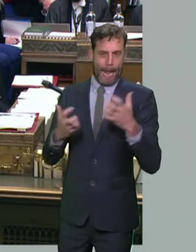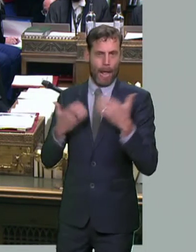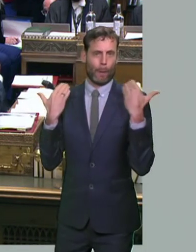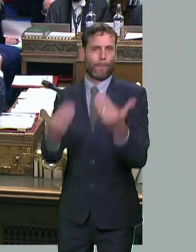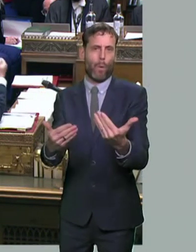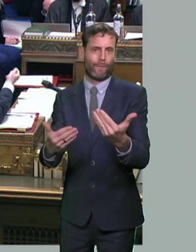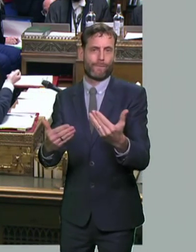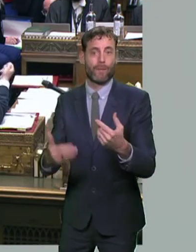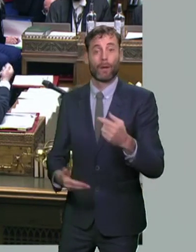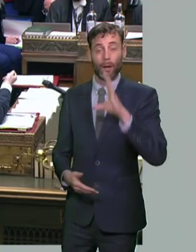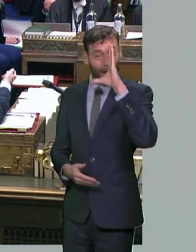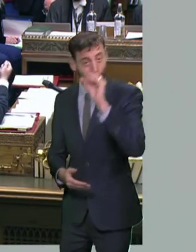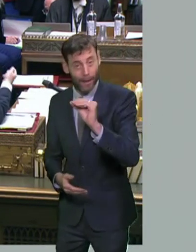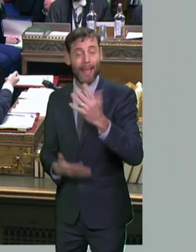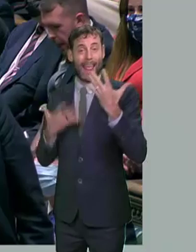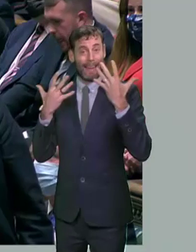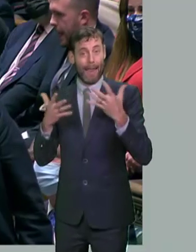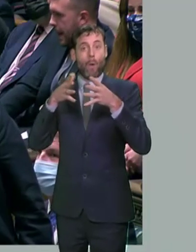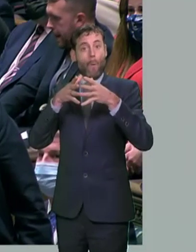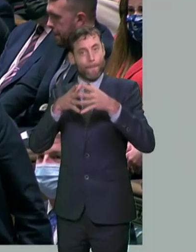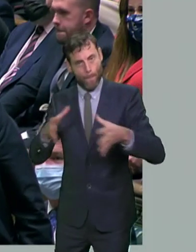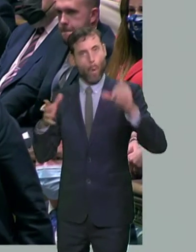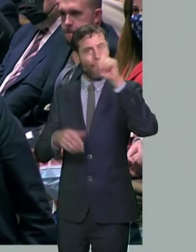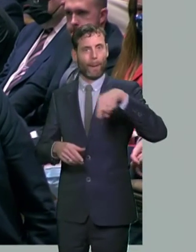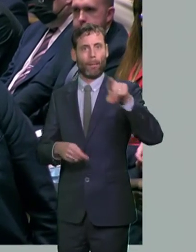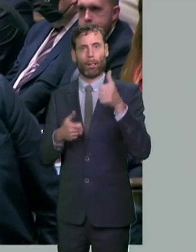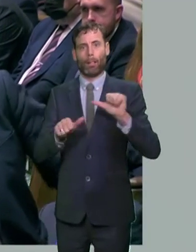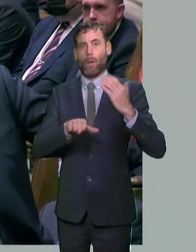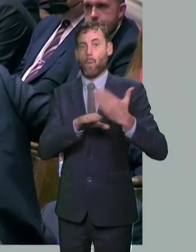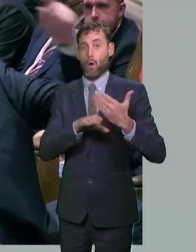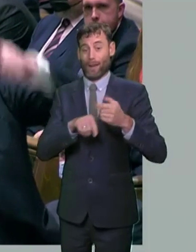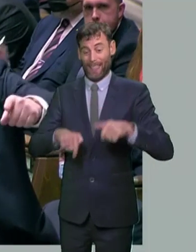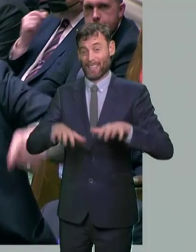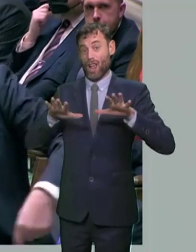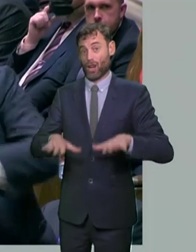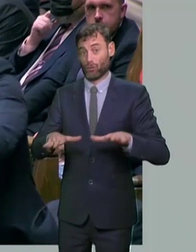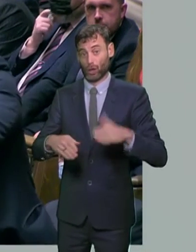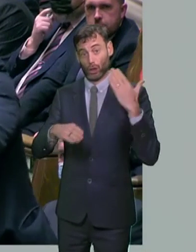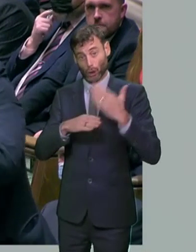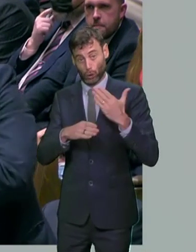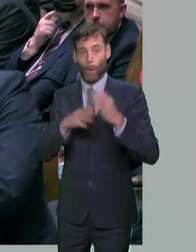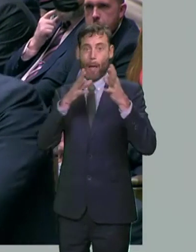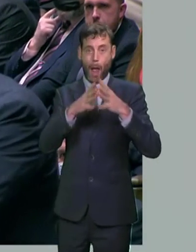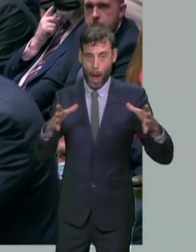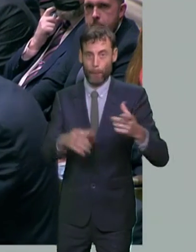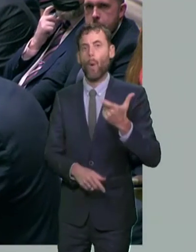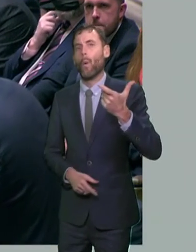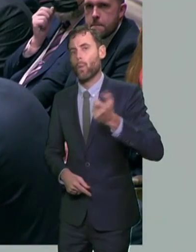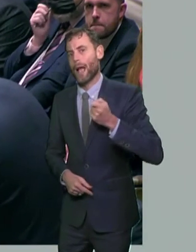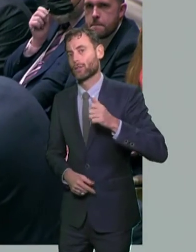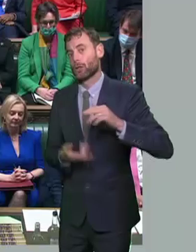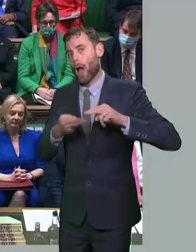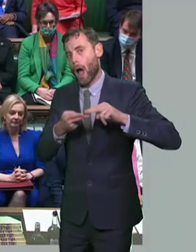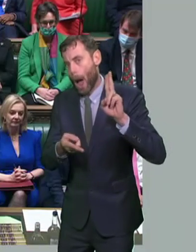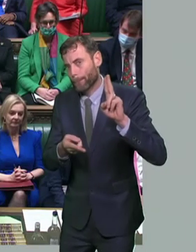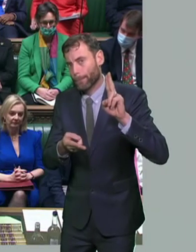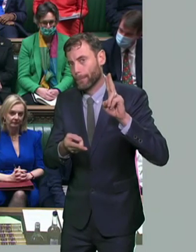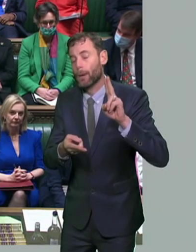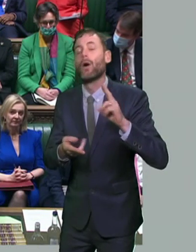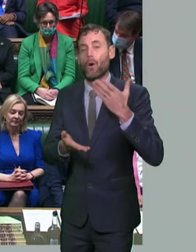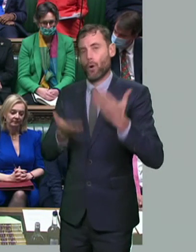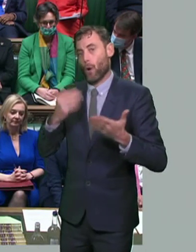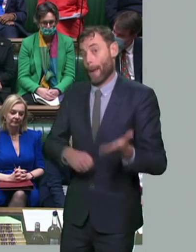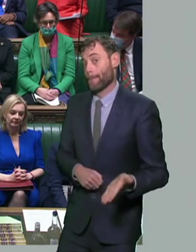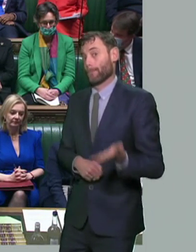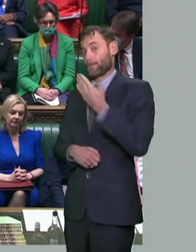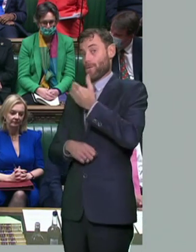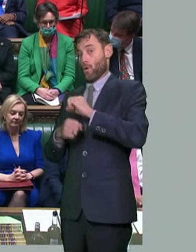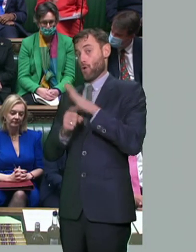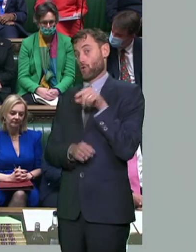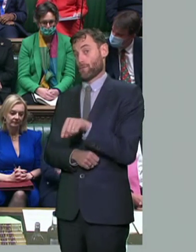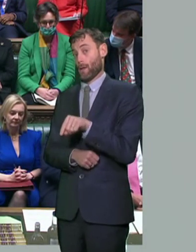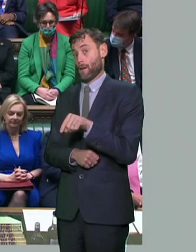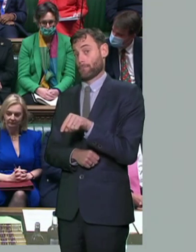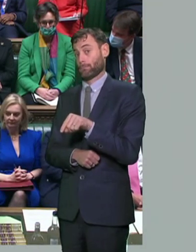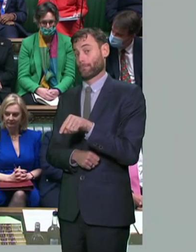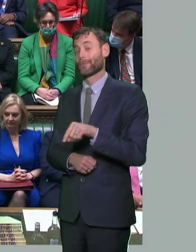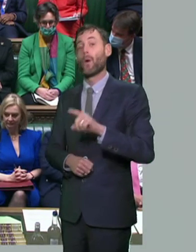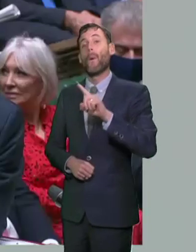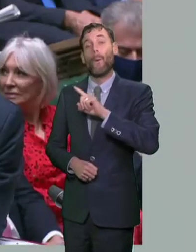Let me repeat: there are now more people in work in this country—jobs up, with their wages going up—than there were before the pandemic began.